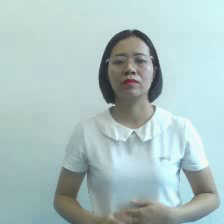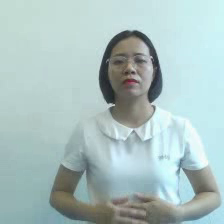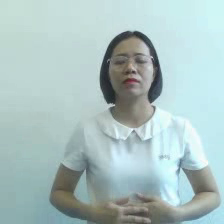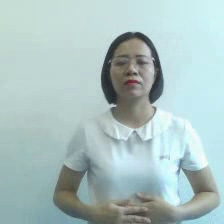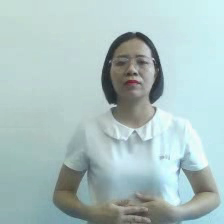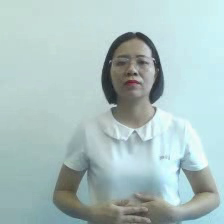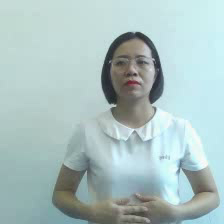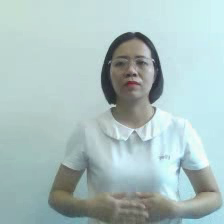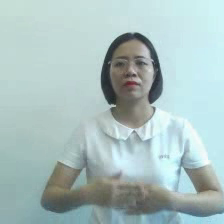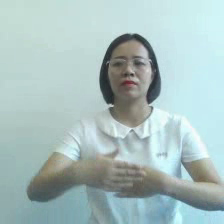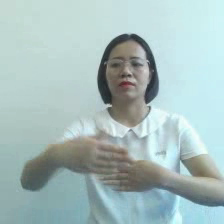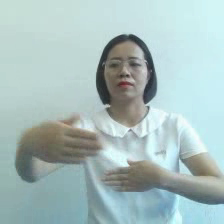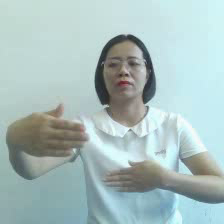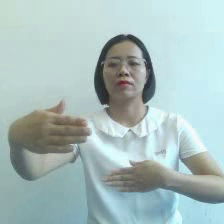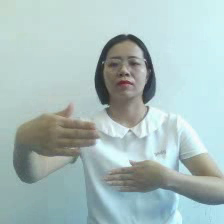Xa